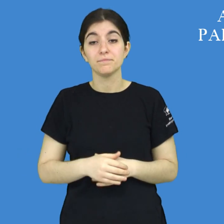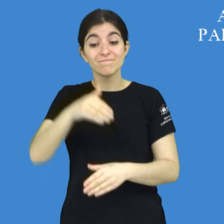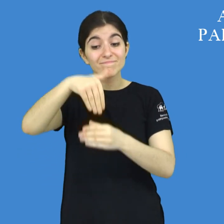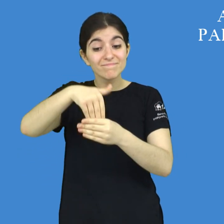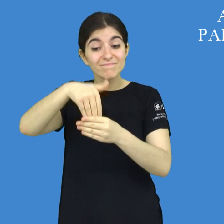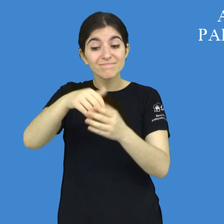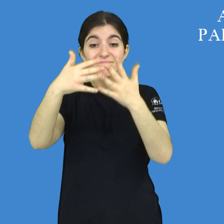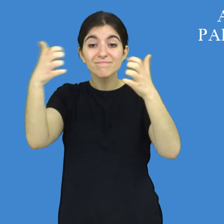dentro